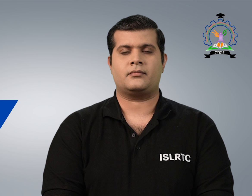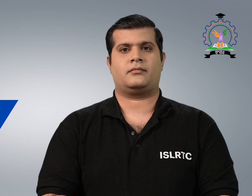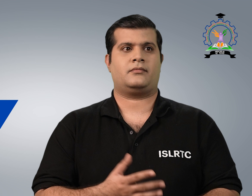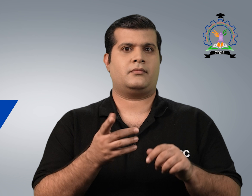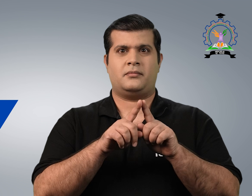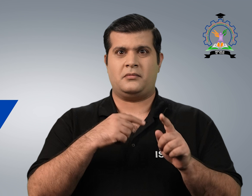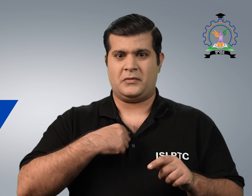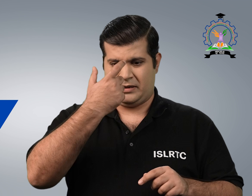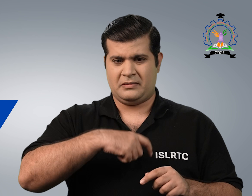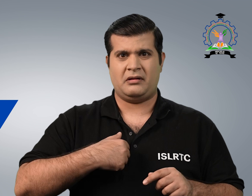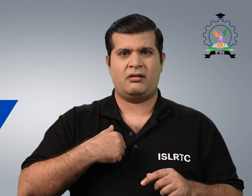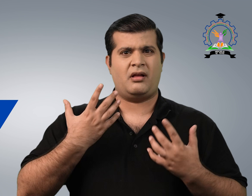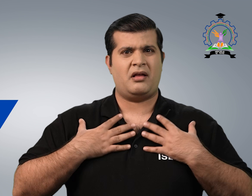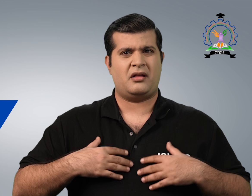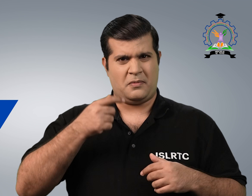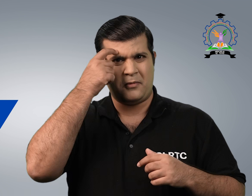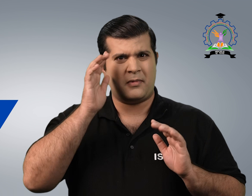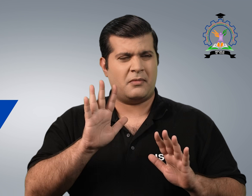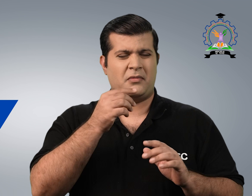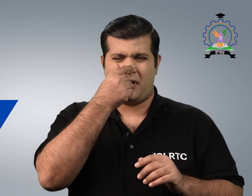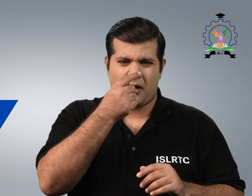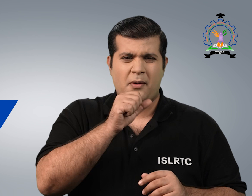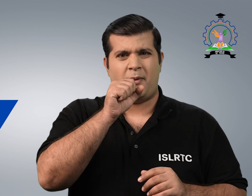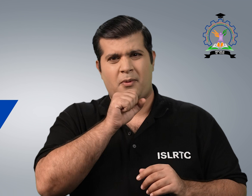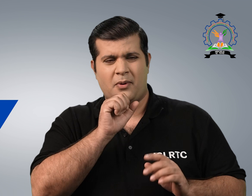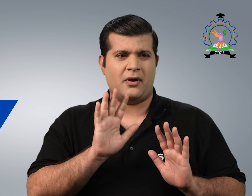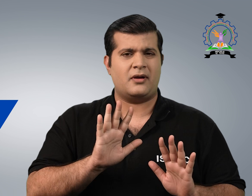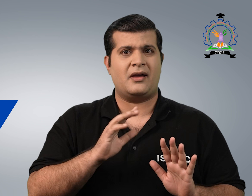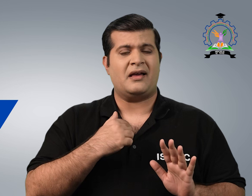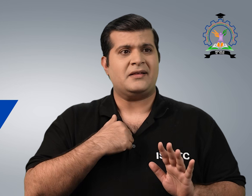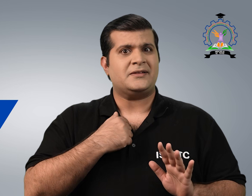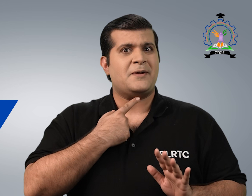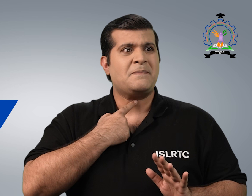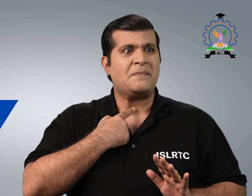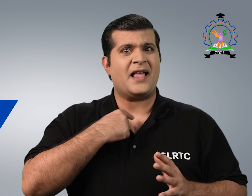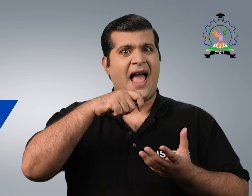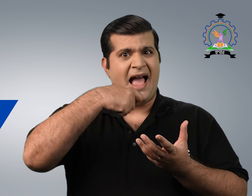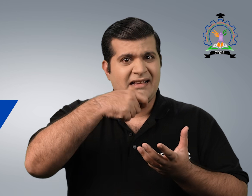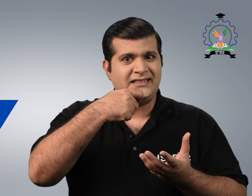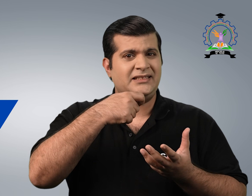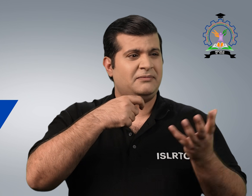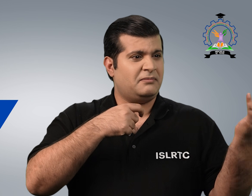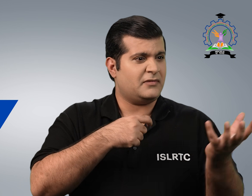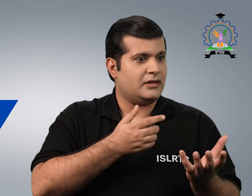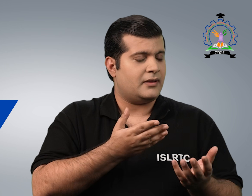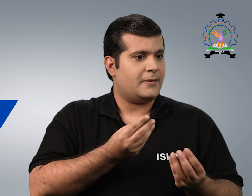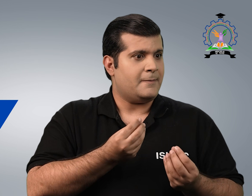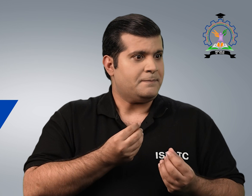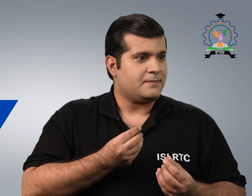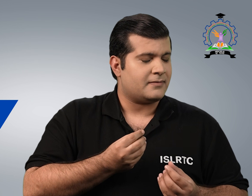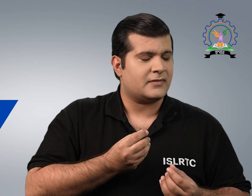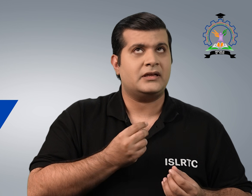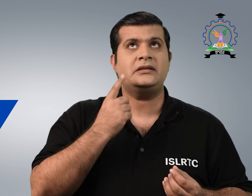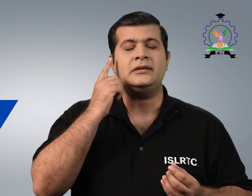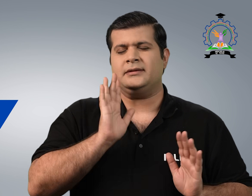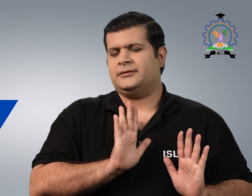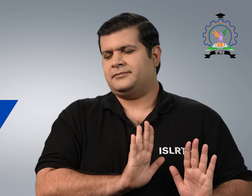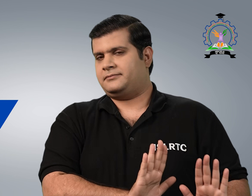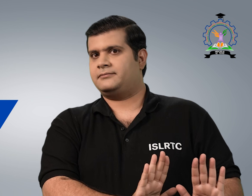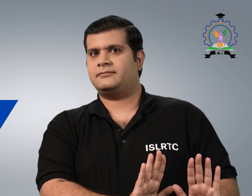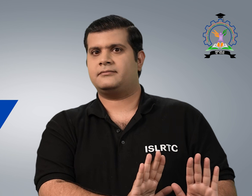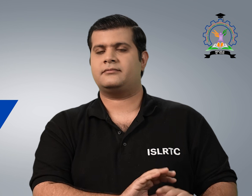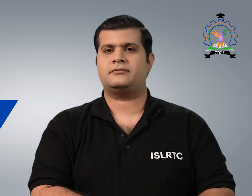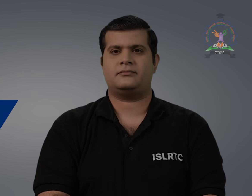Resist refers to the act of refraining from eating ice cream, despite the desire, due to having a cold and cough.